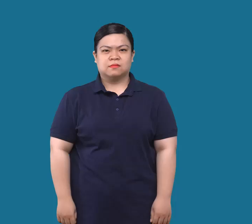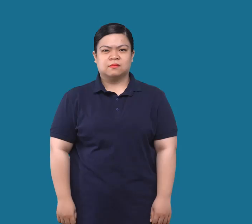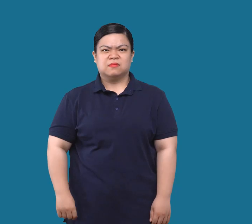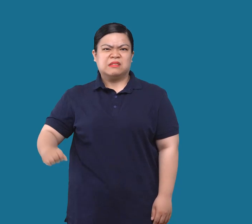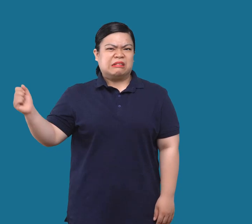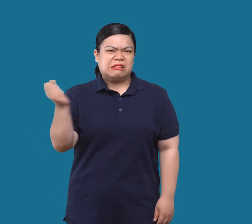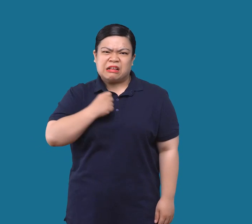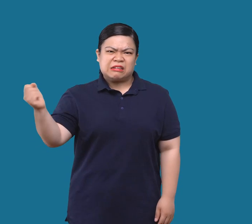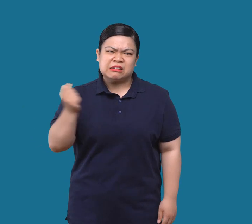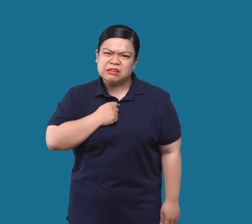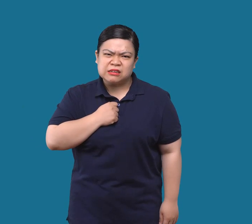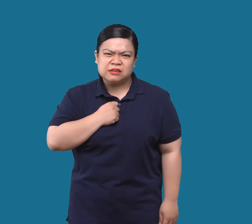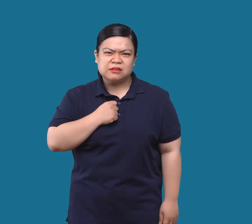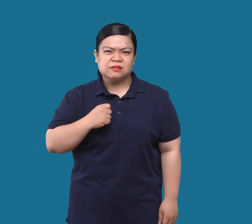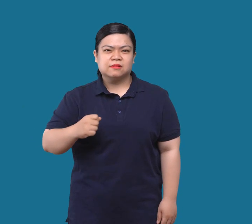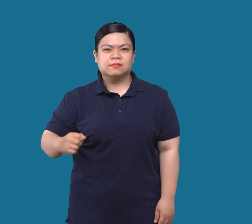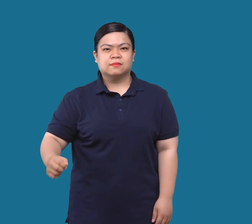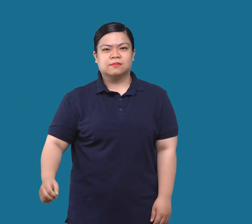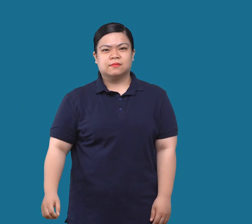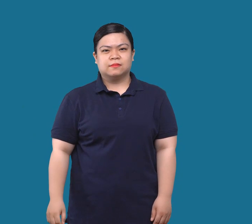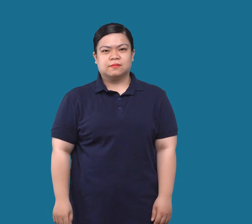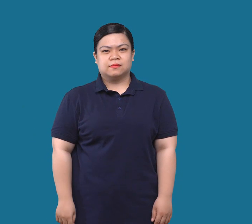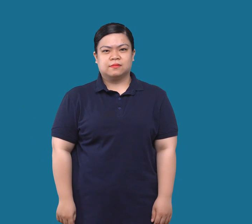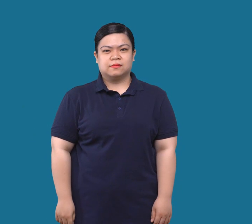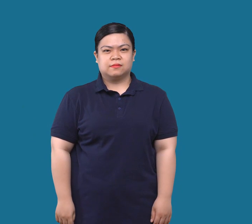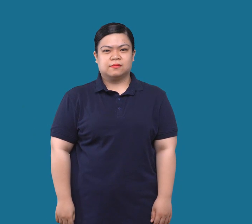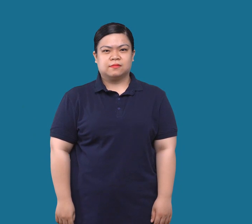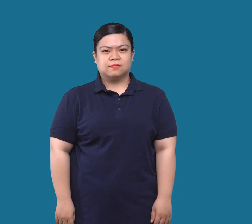nổi giận